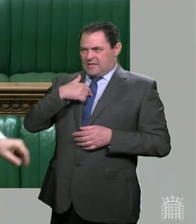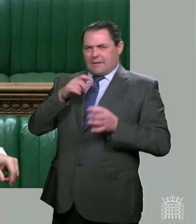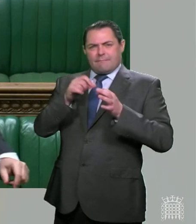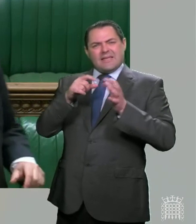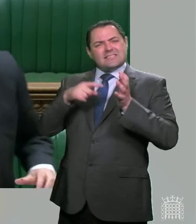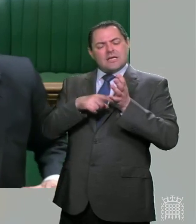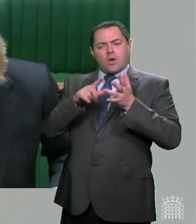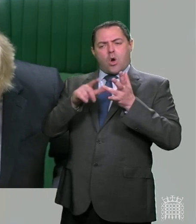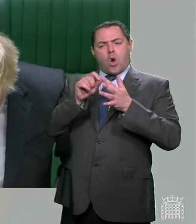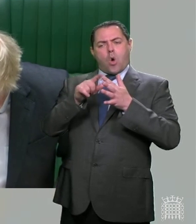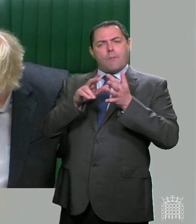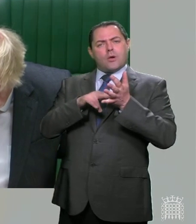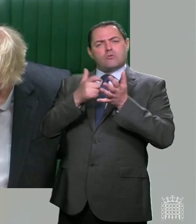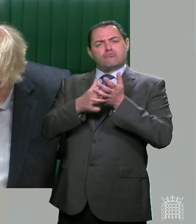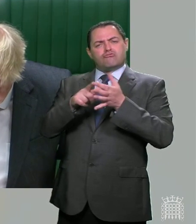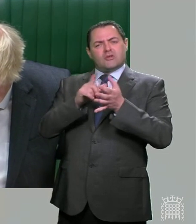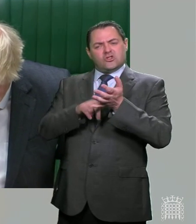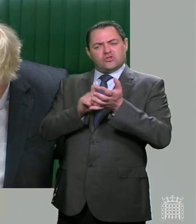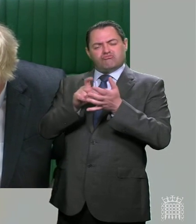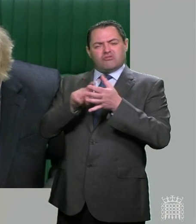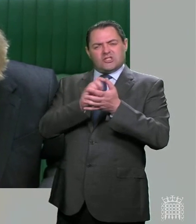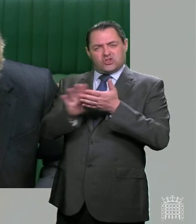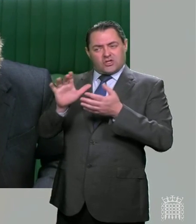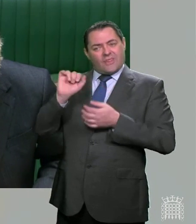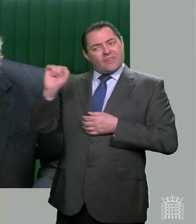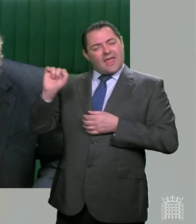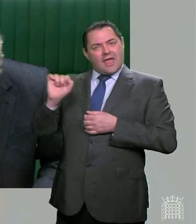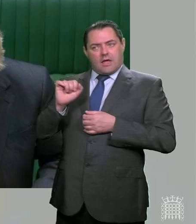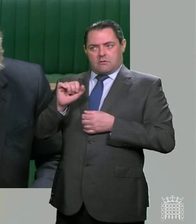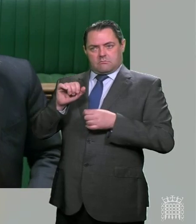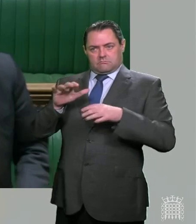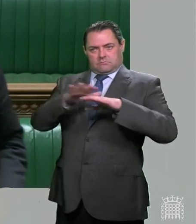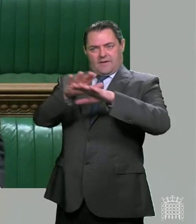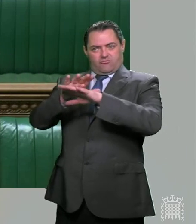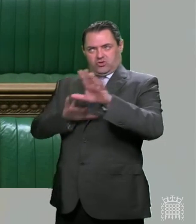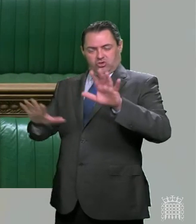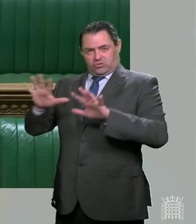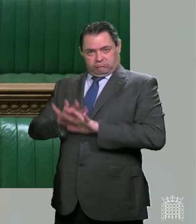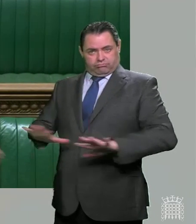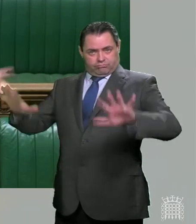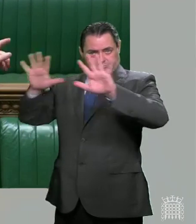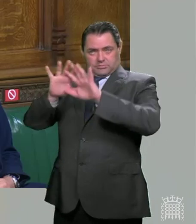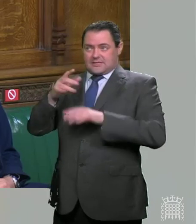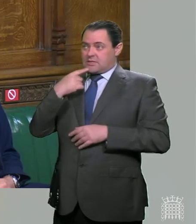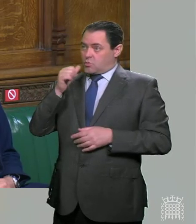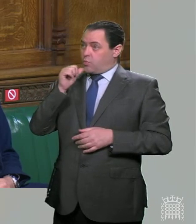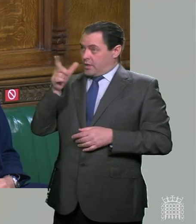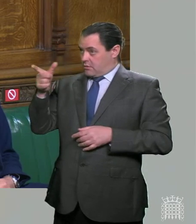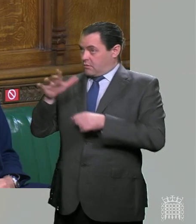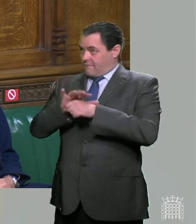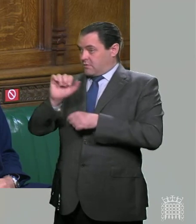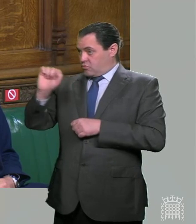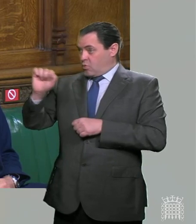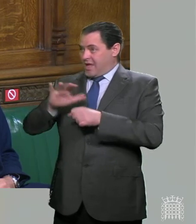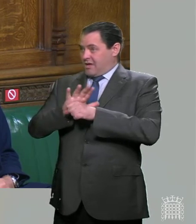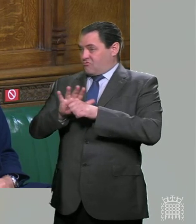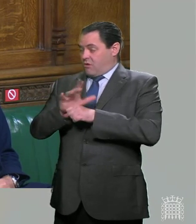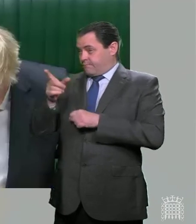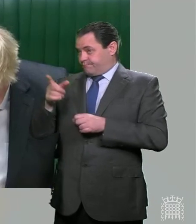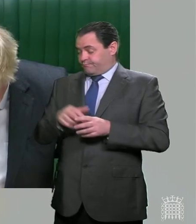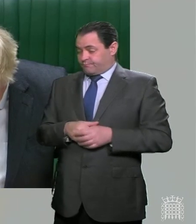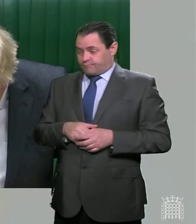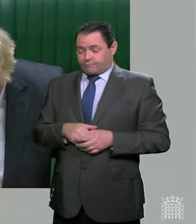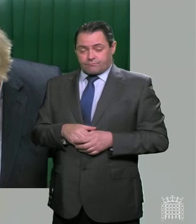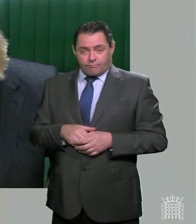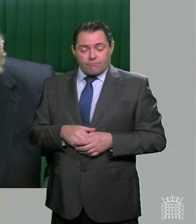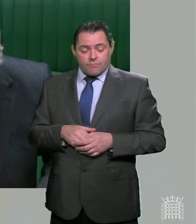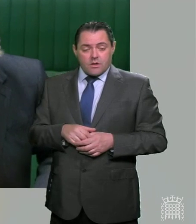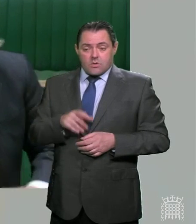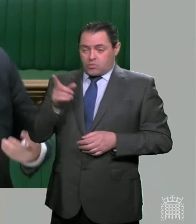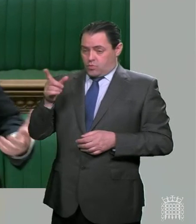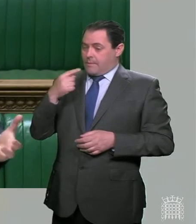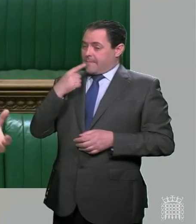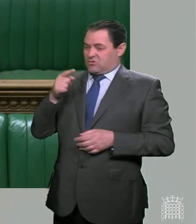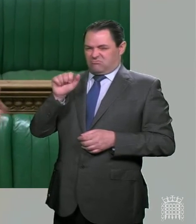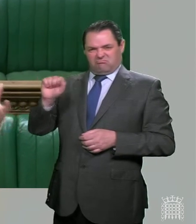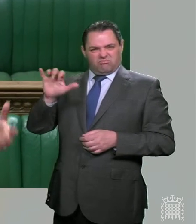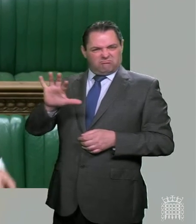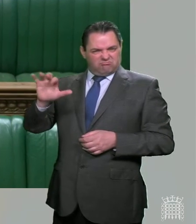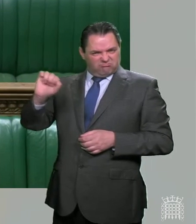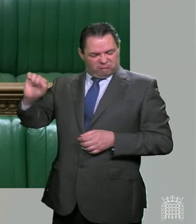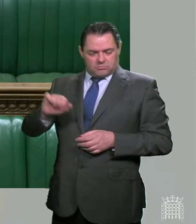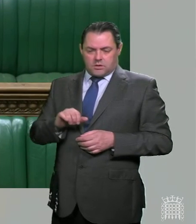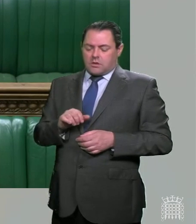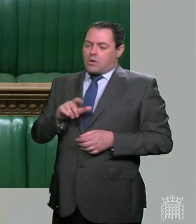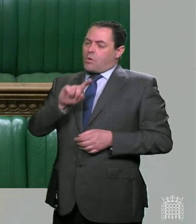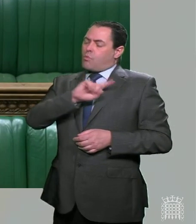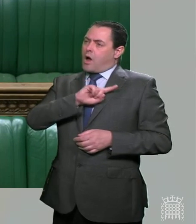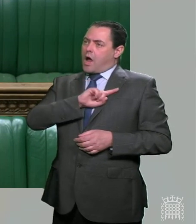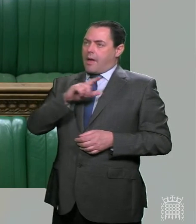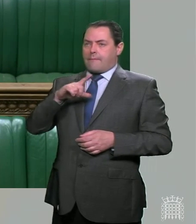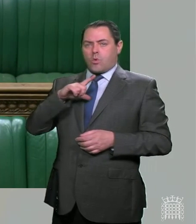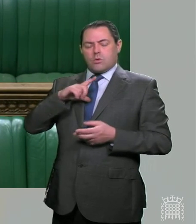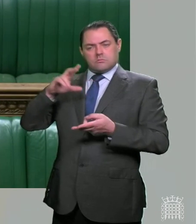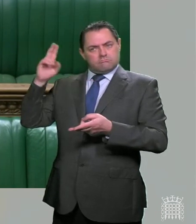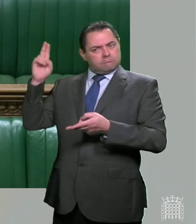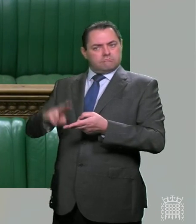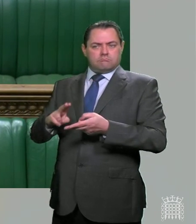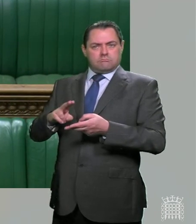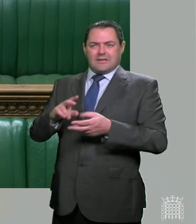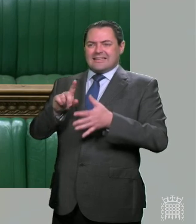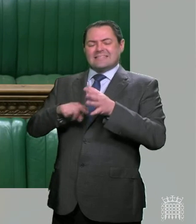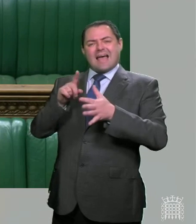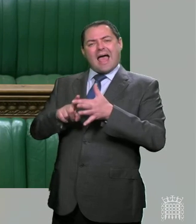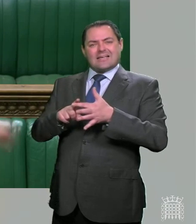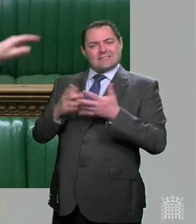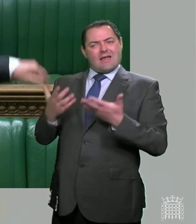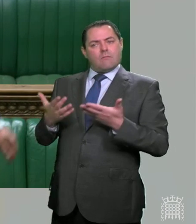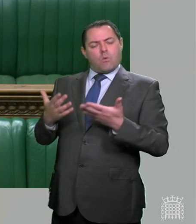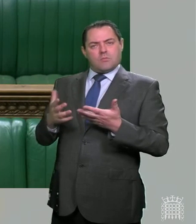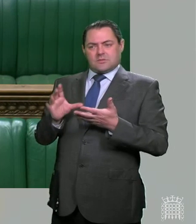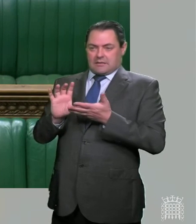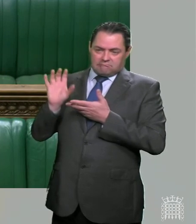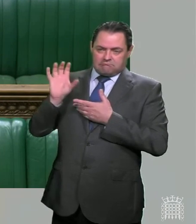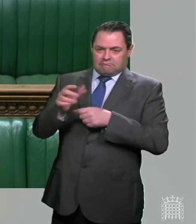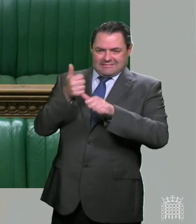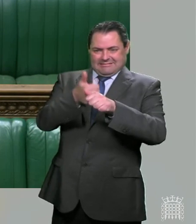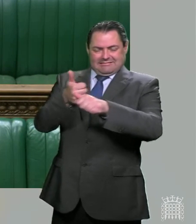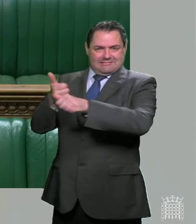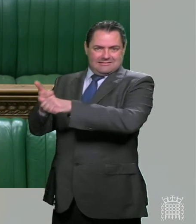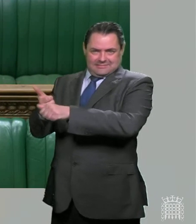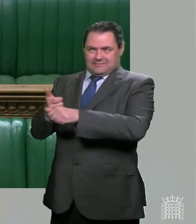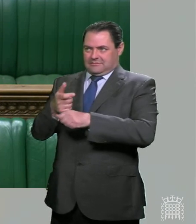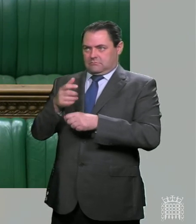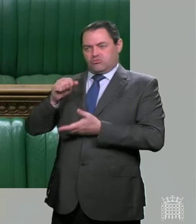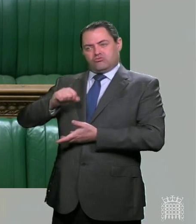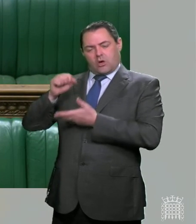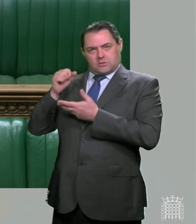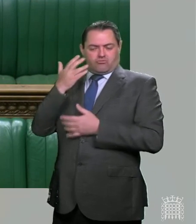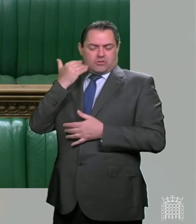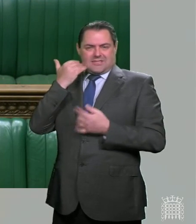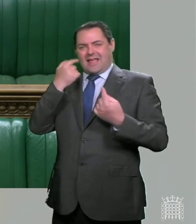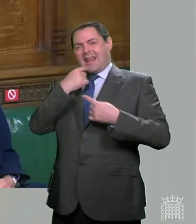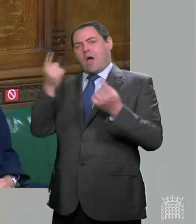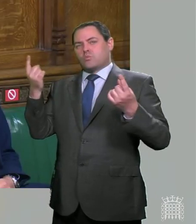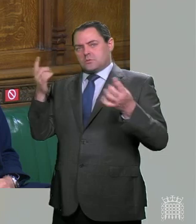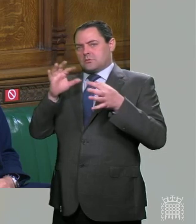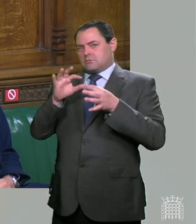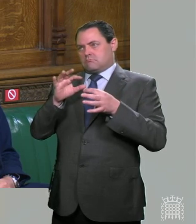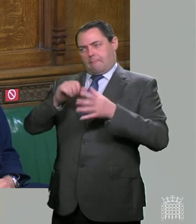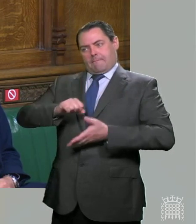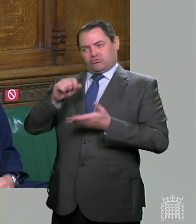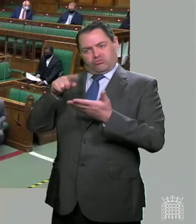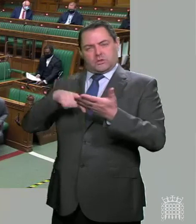BT Openreach recently extended its offer of commercial coverage for gigabit broadband to services in my honourable Friend’s area—in the community that he mentions—and that is partly because of the super deduction in taxation in respect of investment that my right honourable Friend the Chancellor announced recently at the Budget.